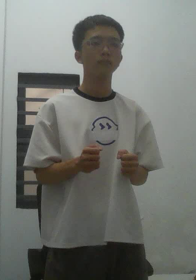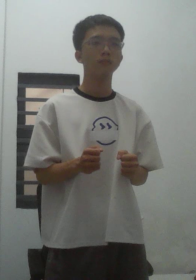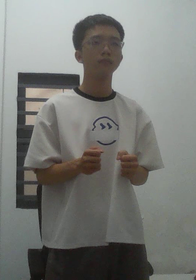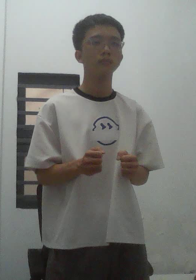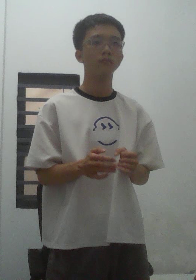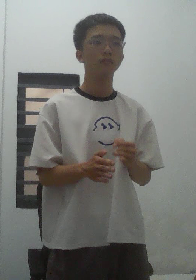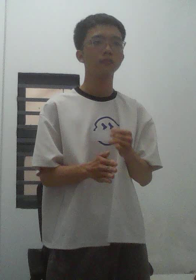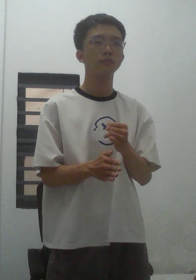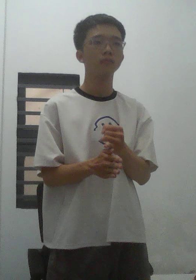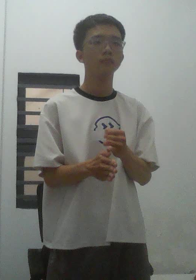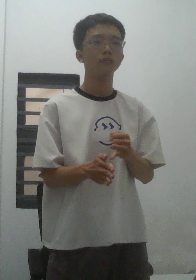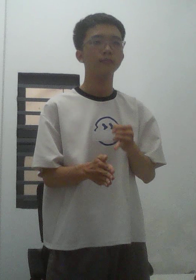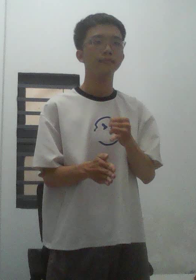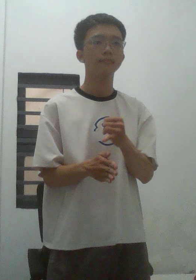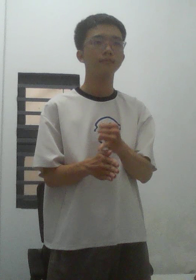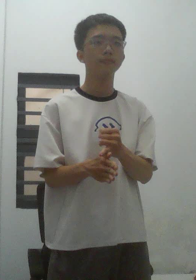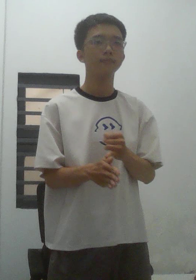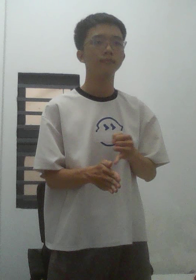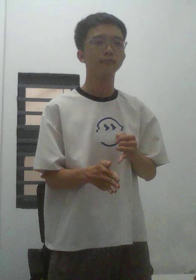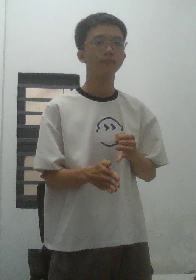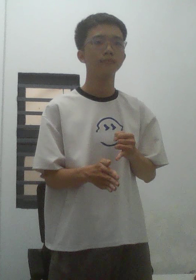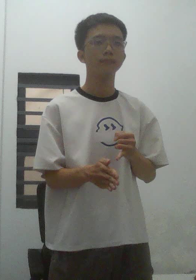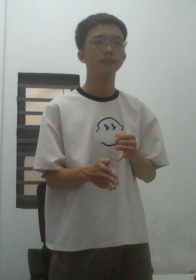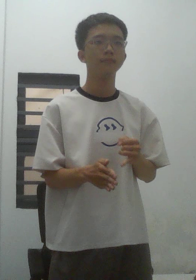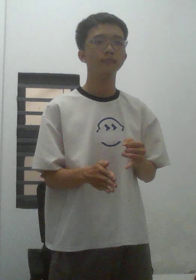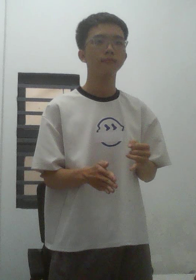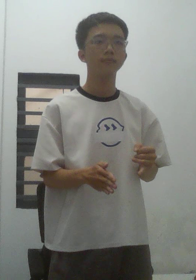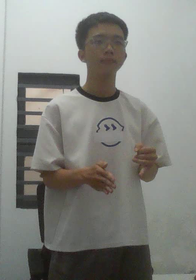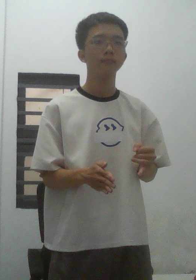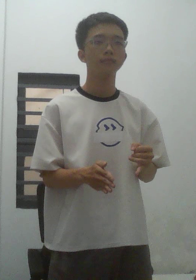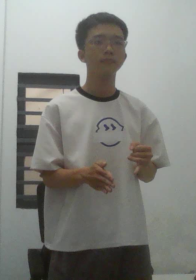cuoi thang